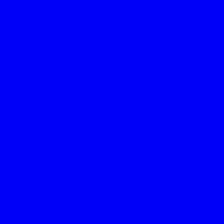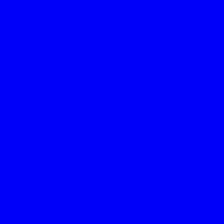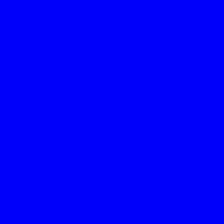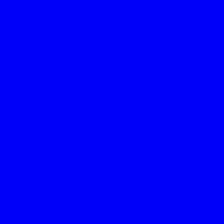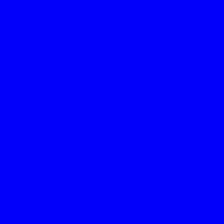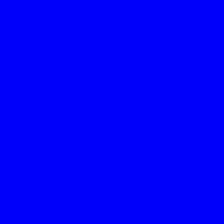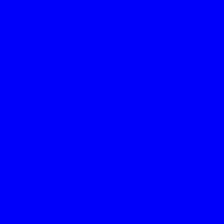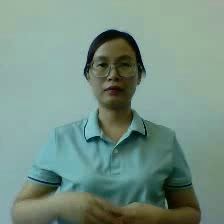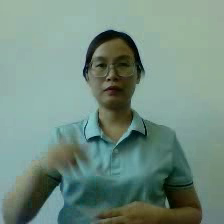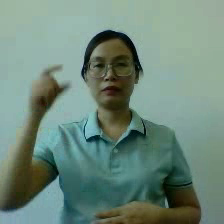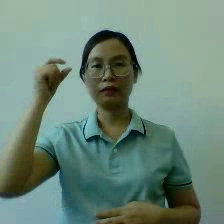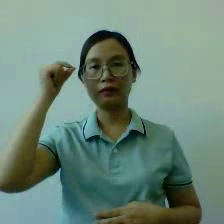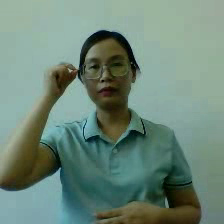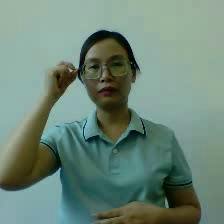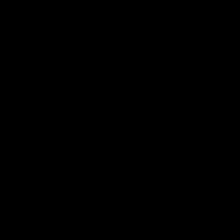Thức dậy